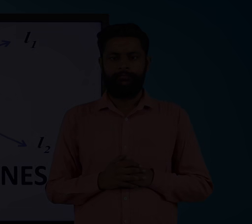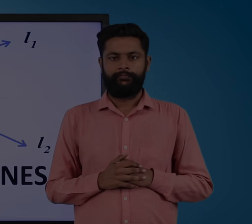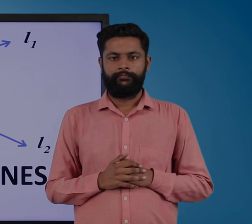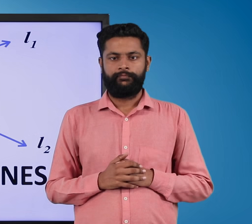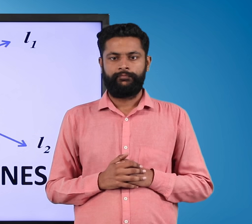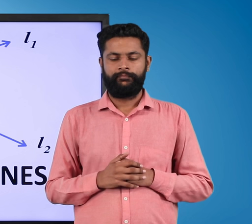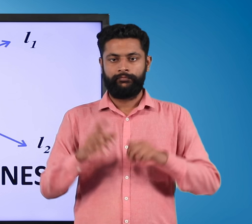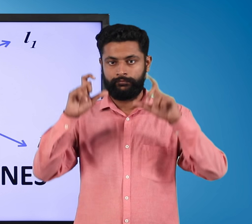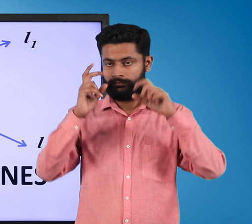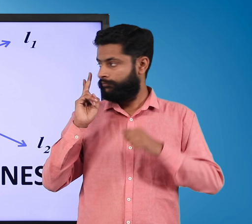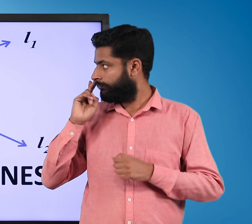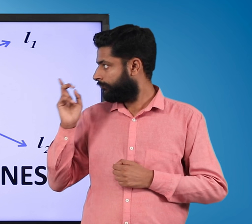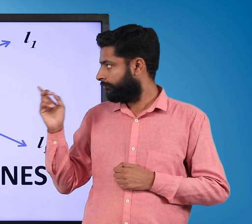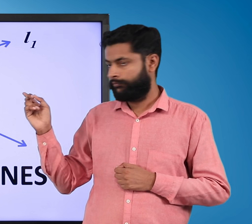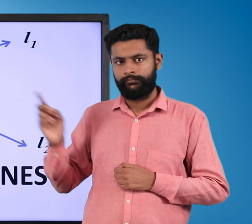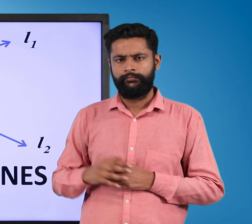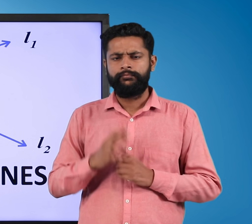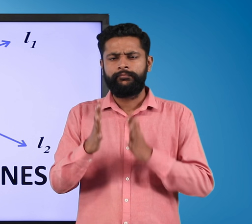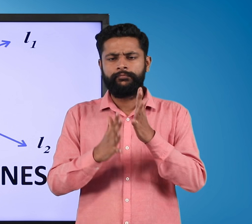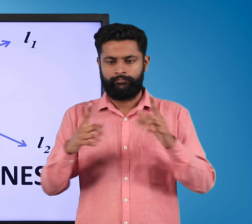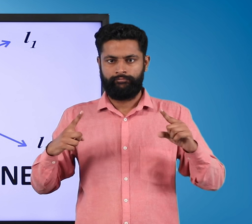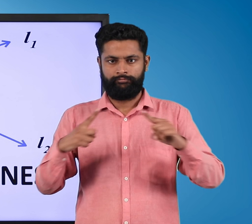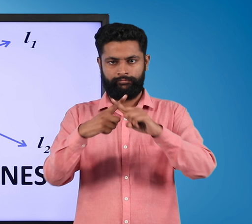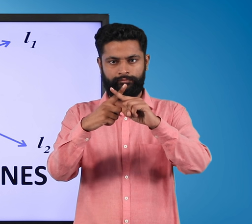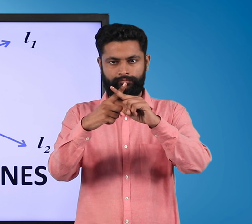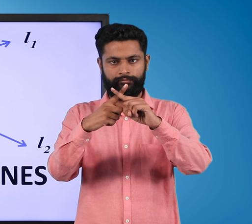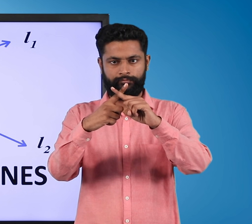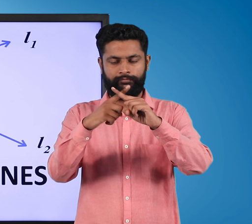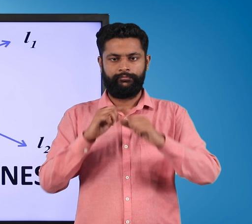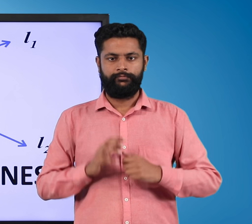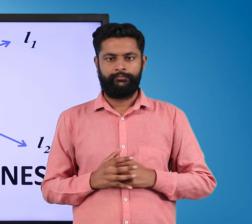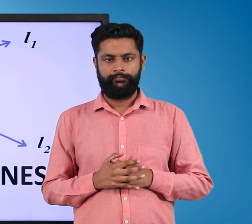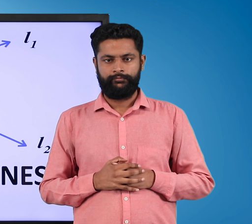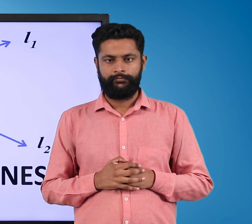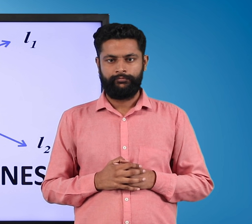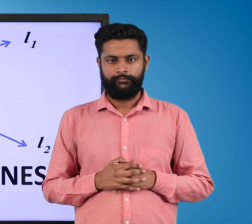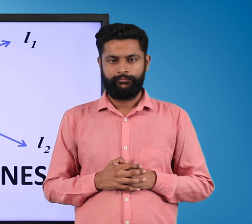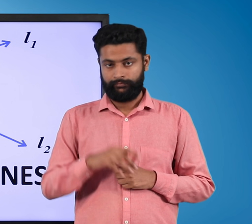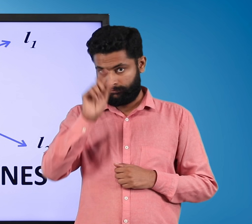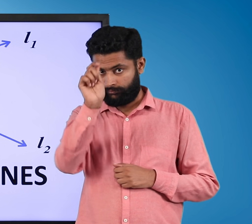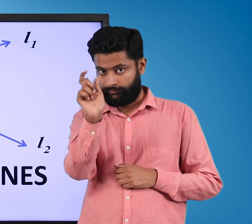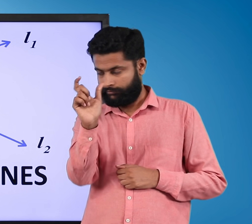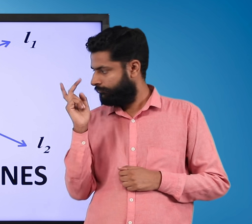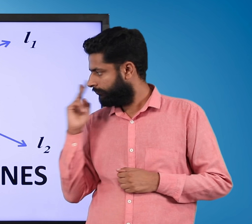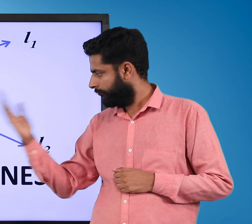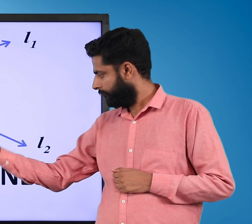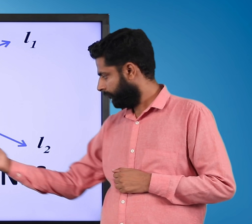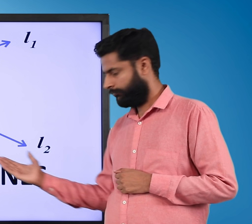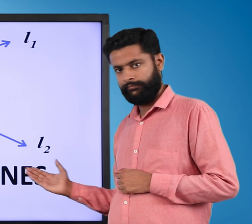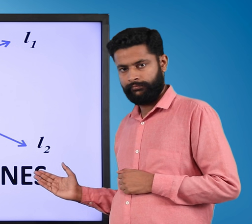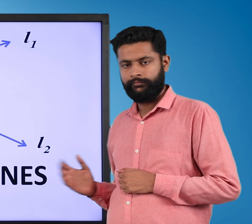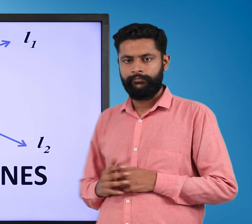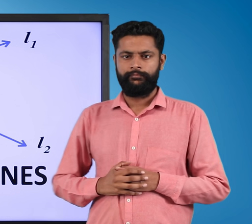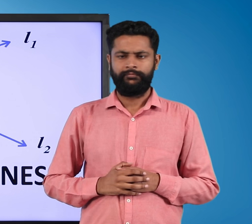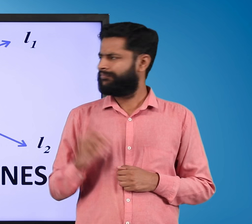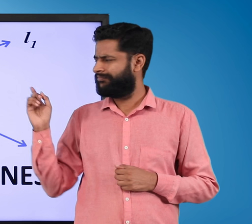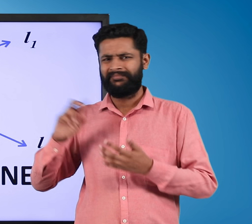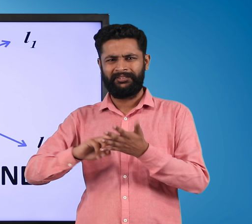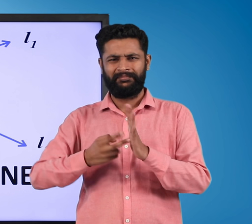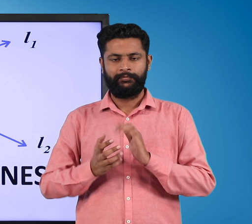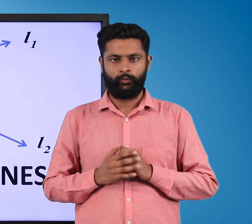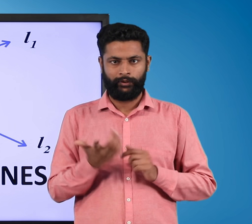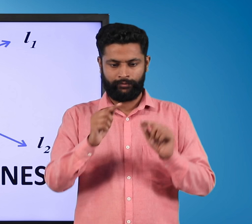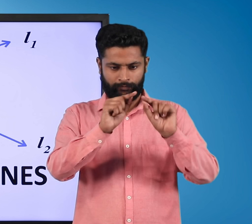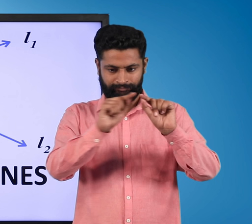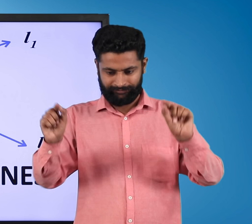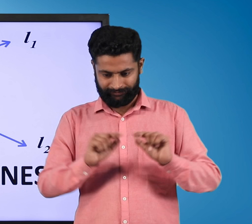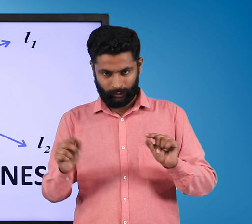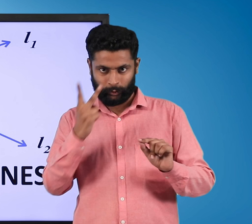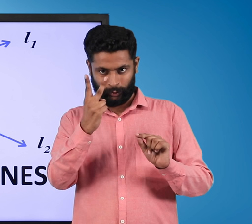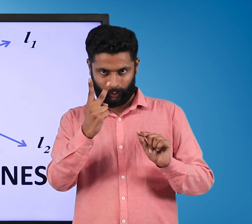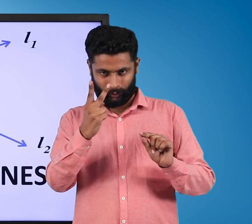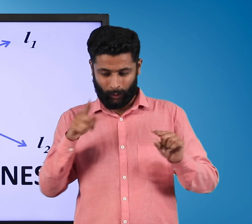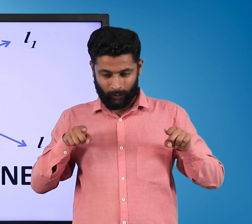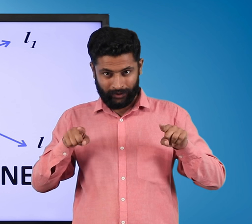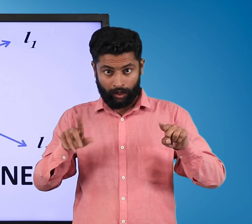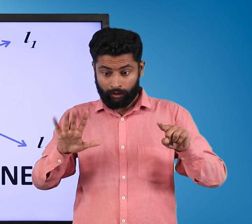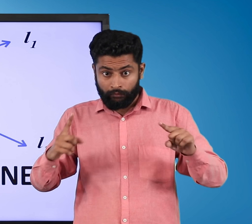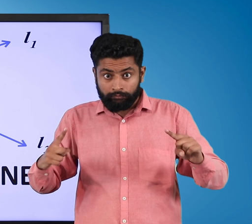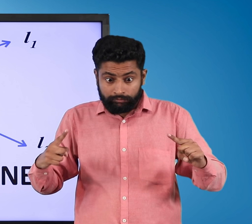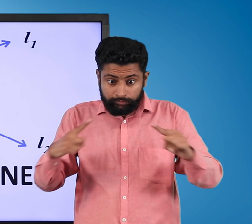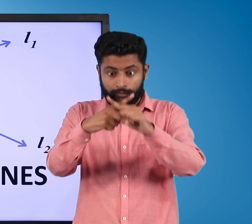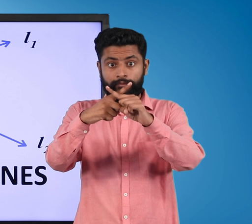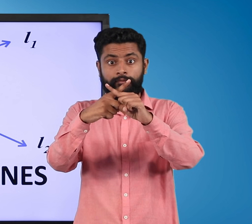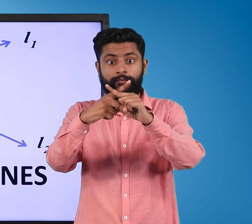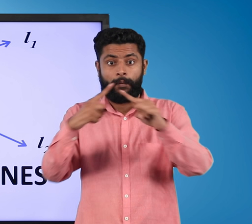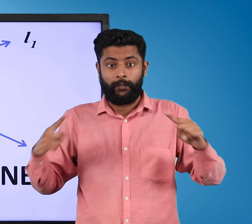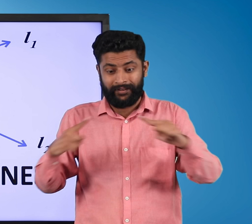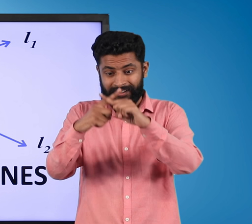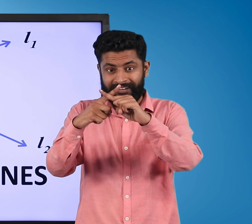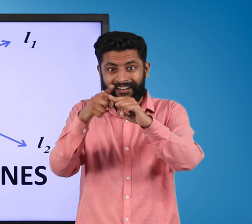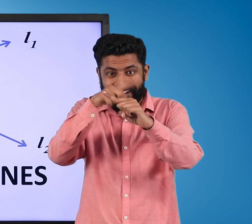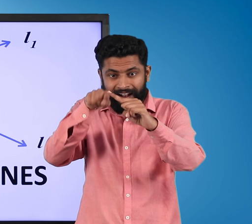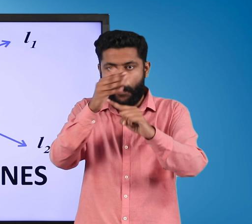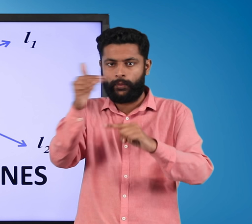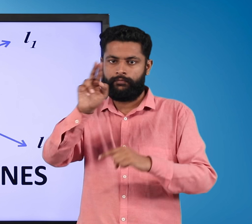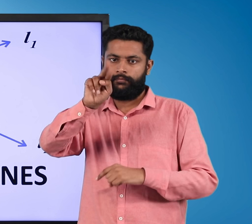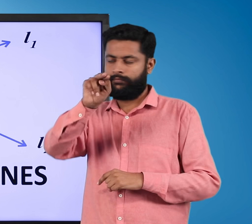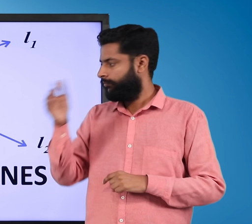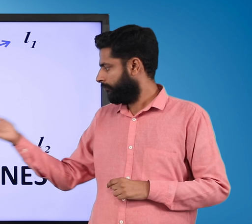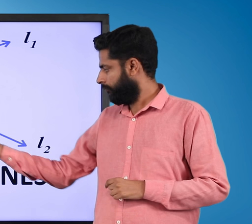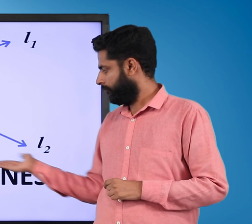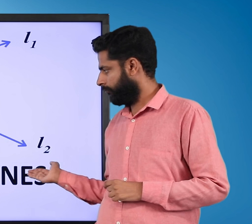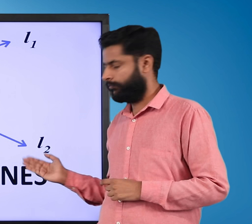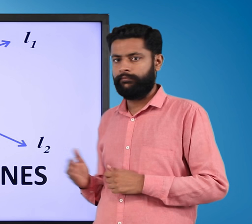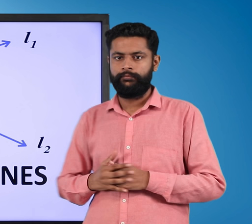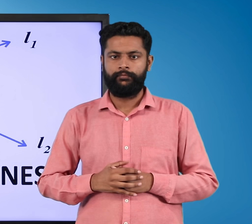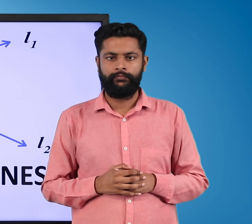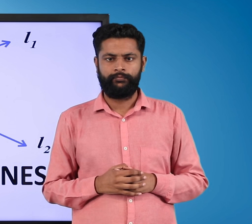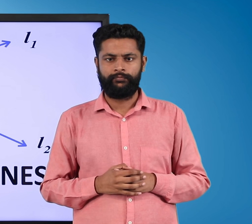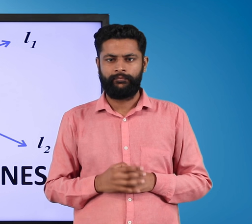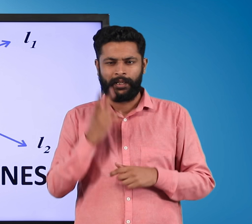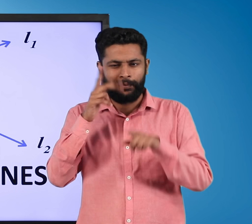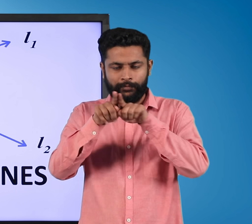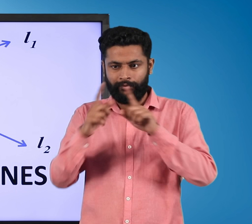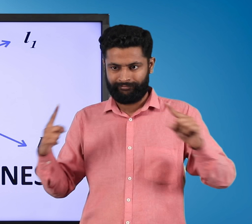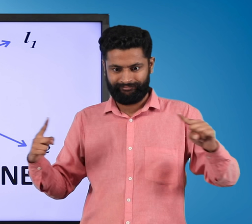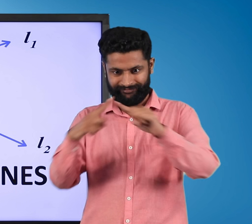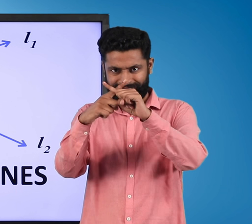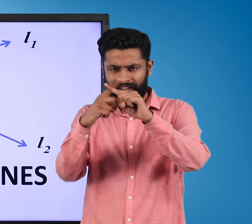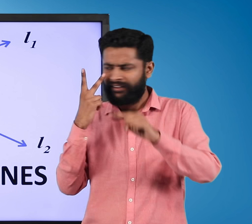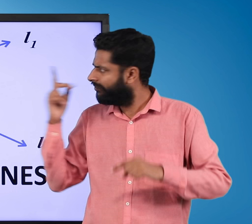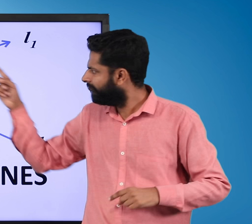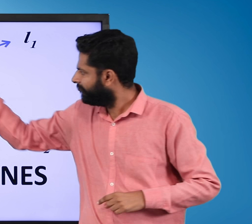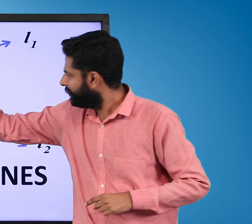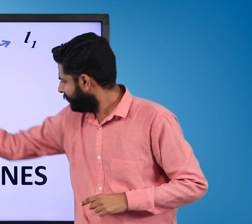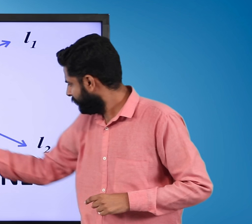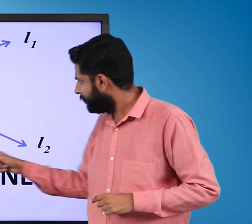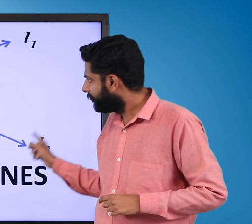Intersecting lines This sign means intersecting lines Two distinct lines meeting at a point are called Intersecting lines For example, in this figure